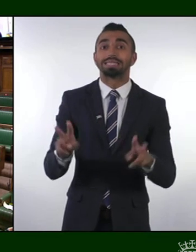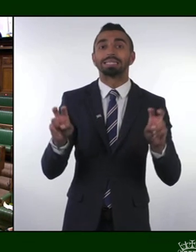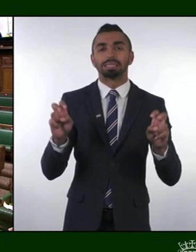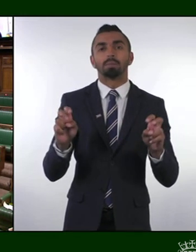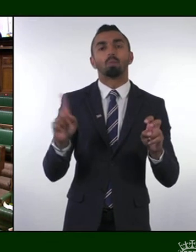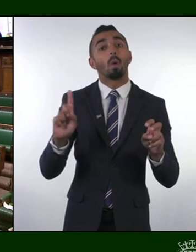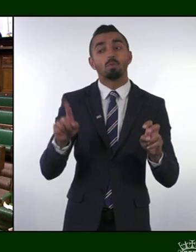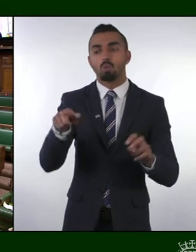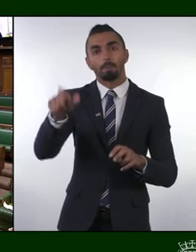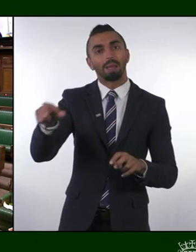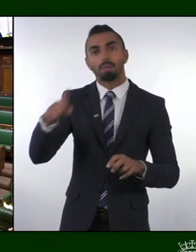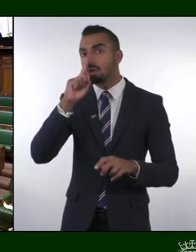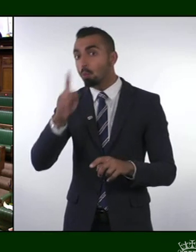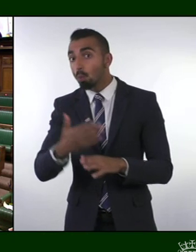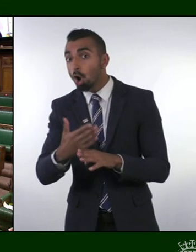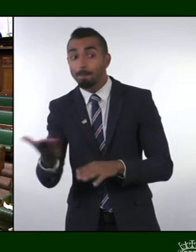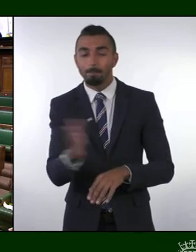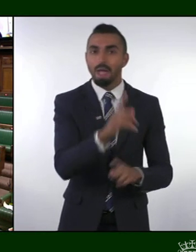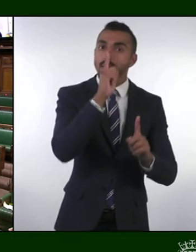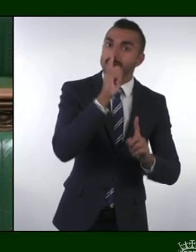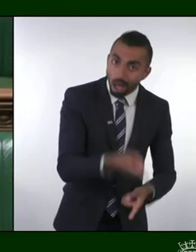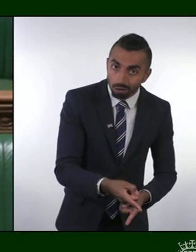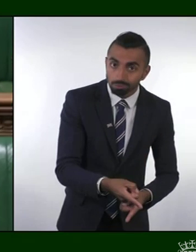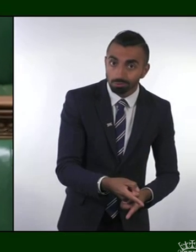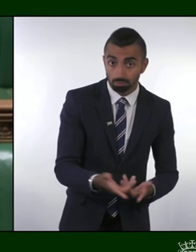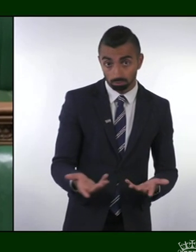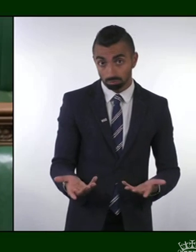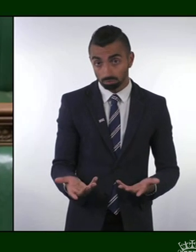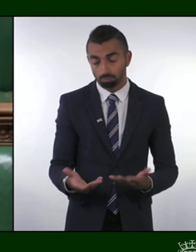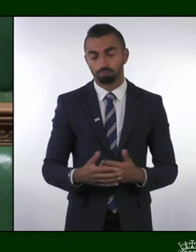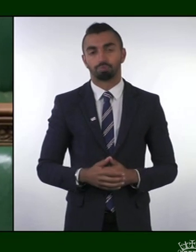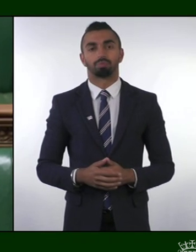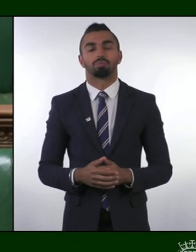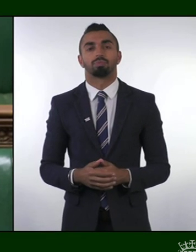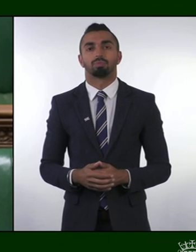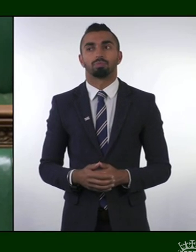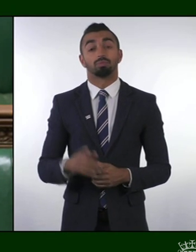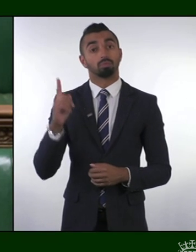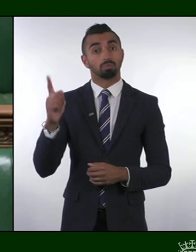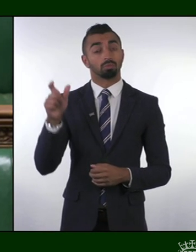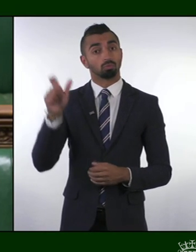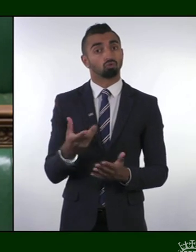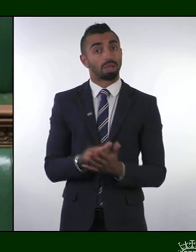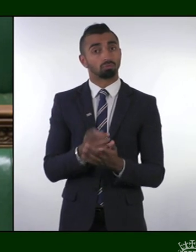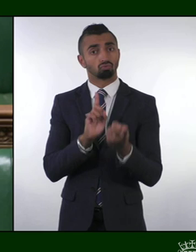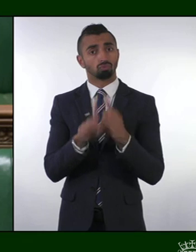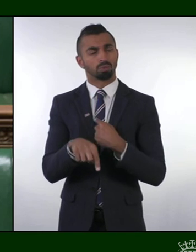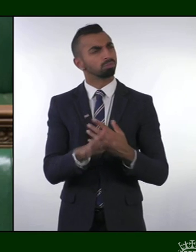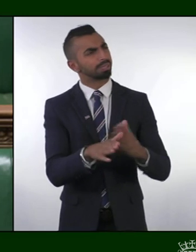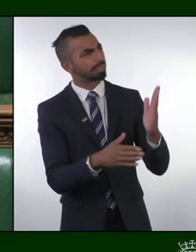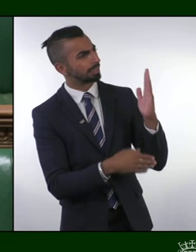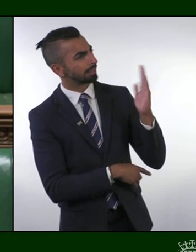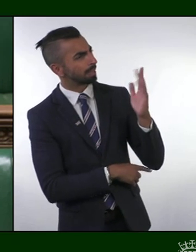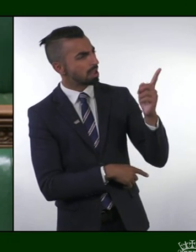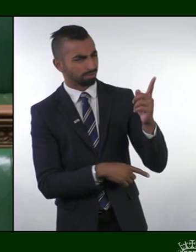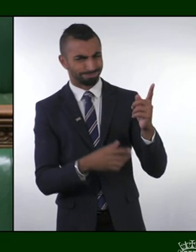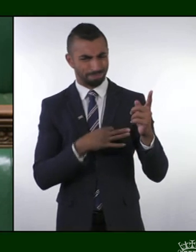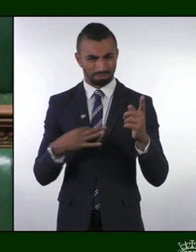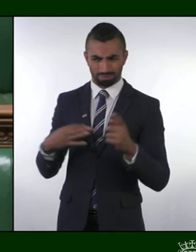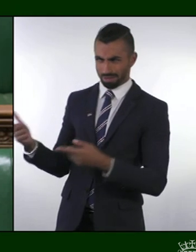On the basis of the medical advice, it has been determined that the shielding population can return to work safely after the end of the month.